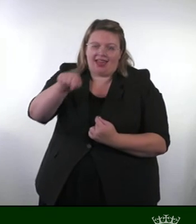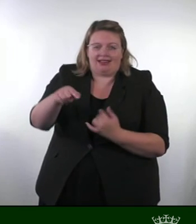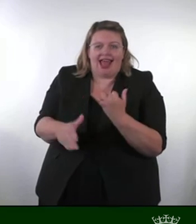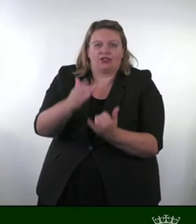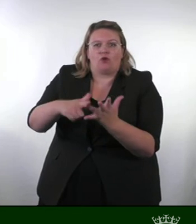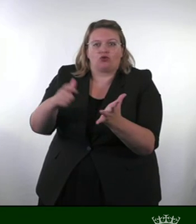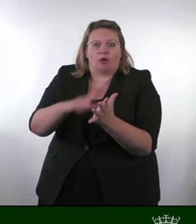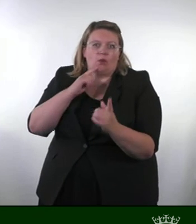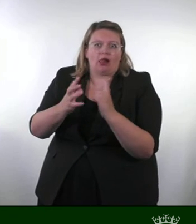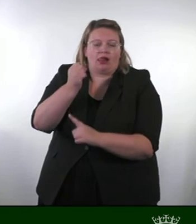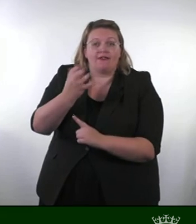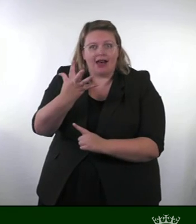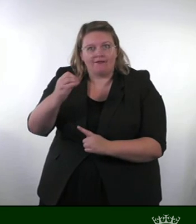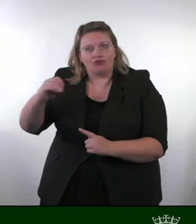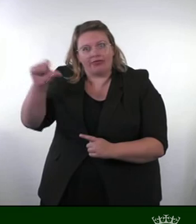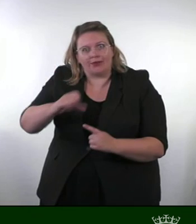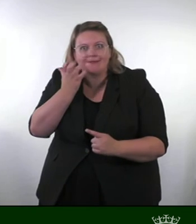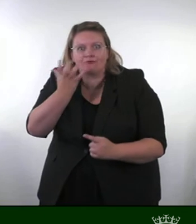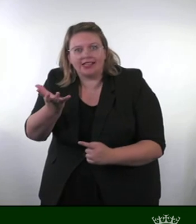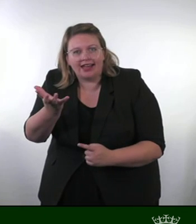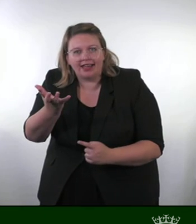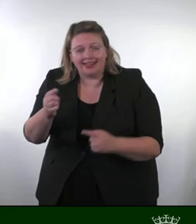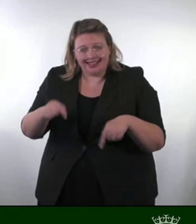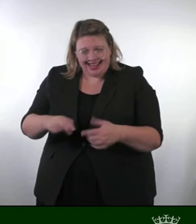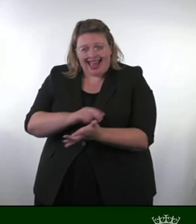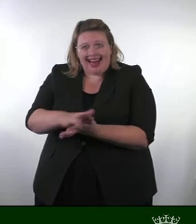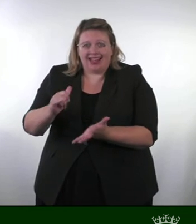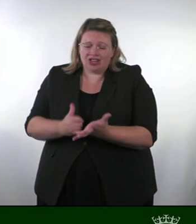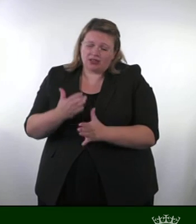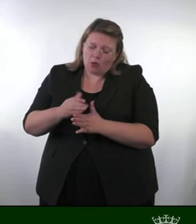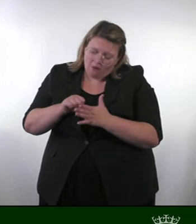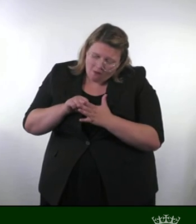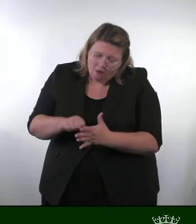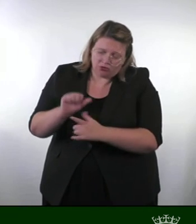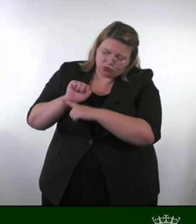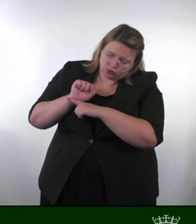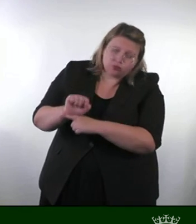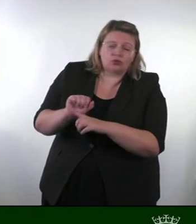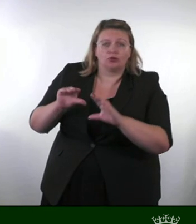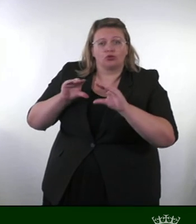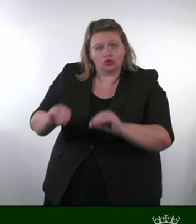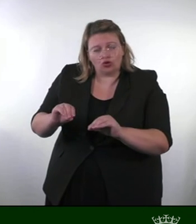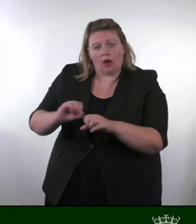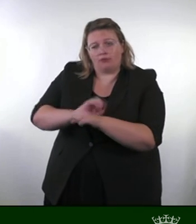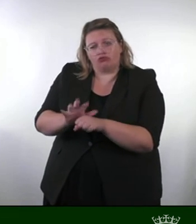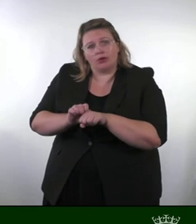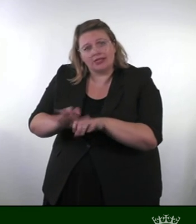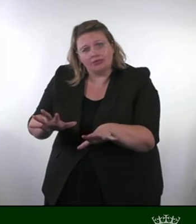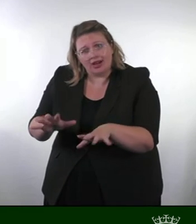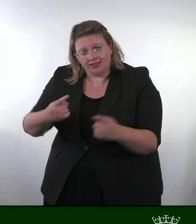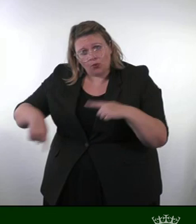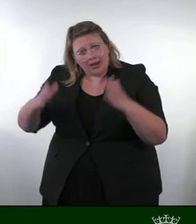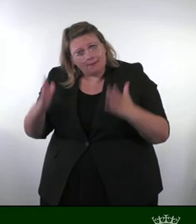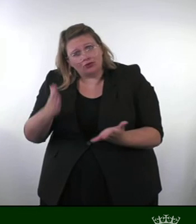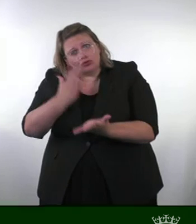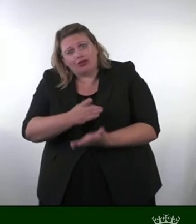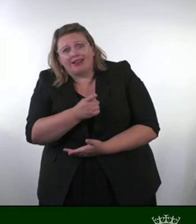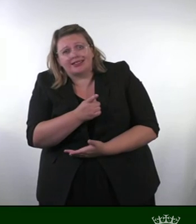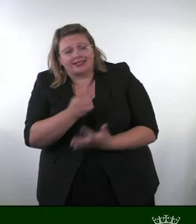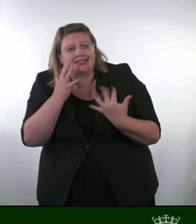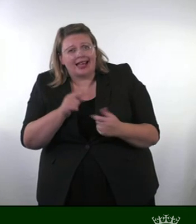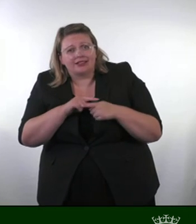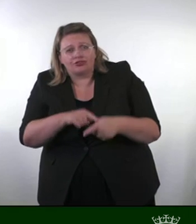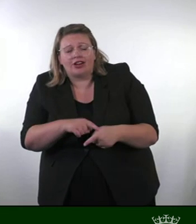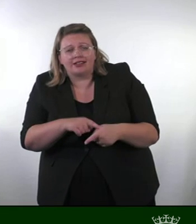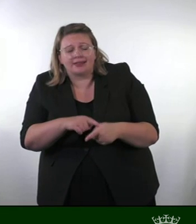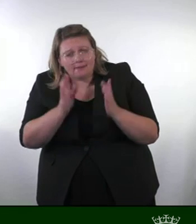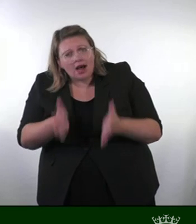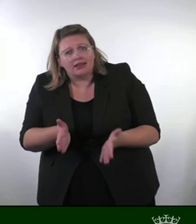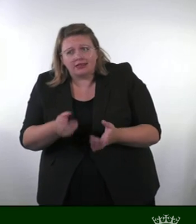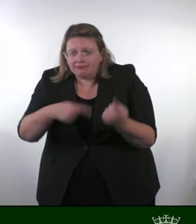This is an organisation that is working heroically to contain the spread of the disease, and it requires the public to trust the organisation and to participate.